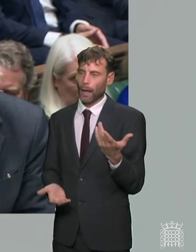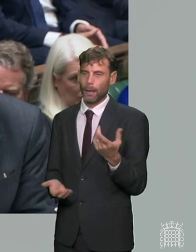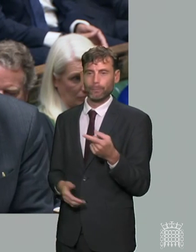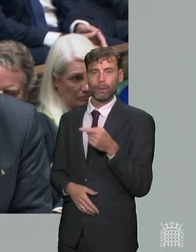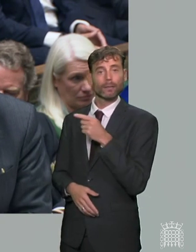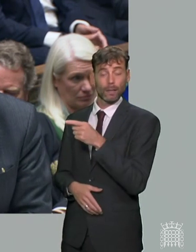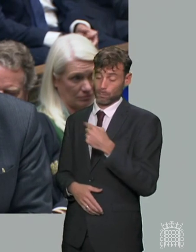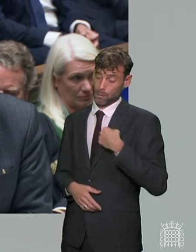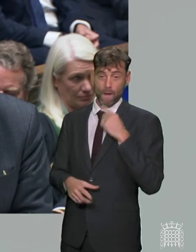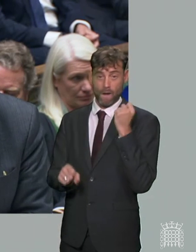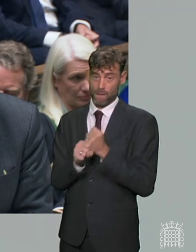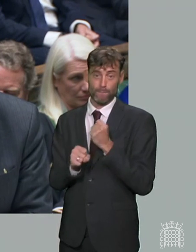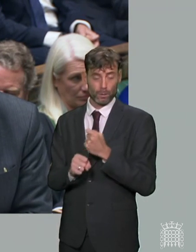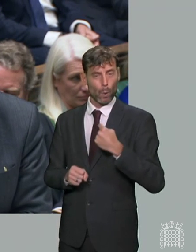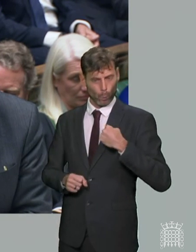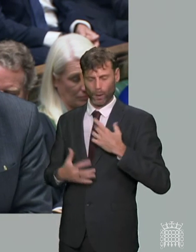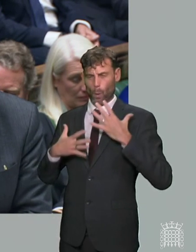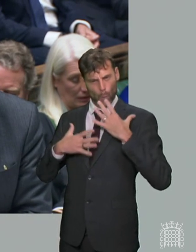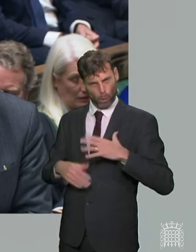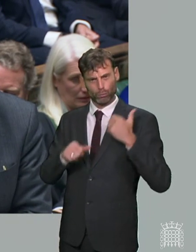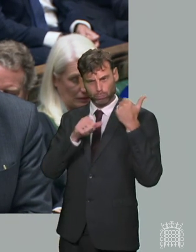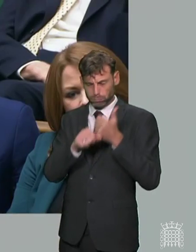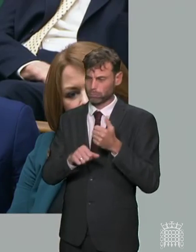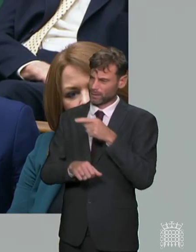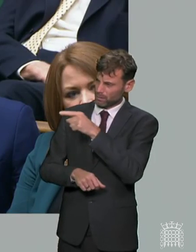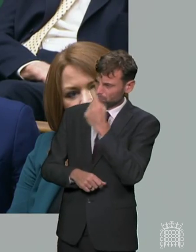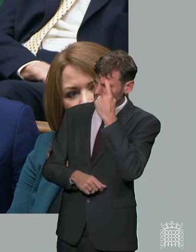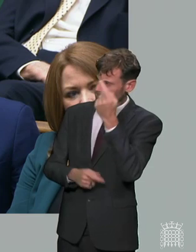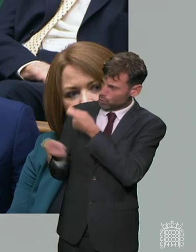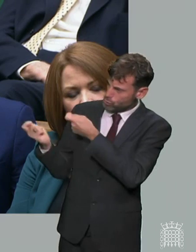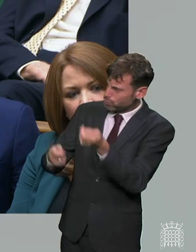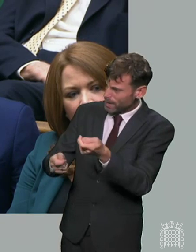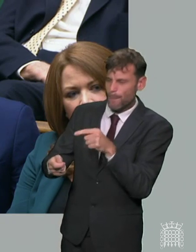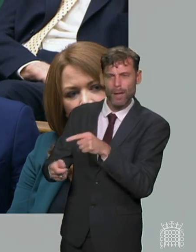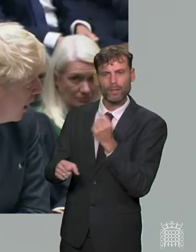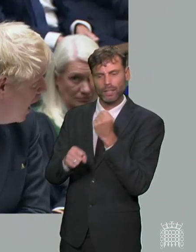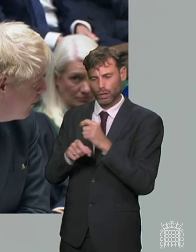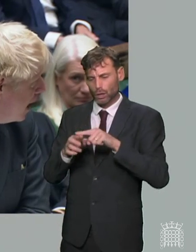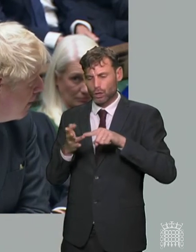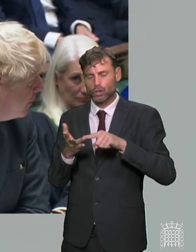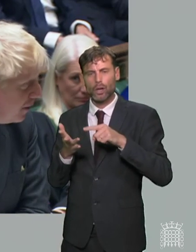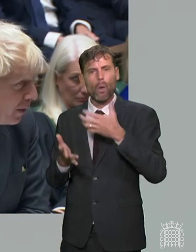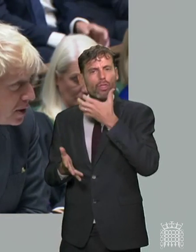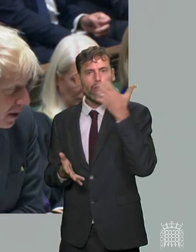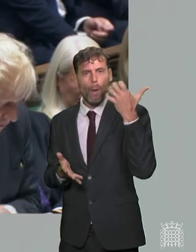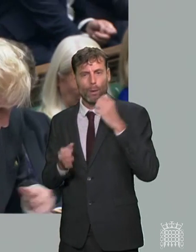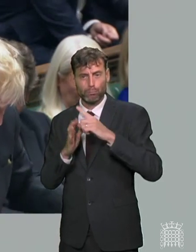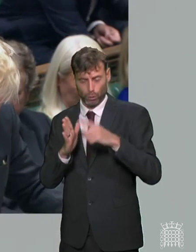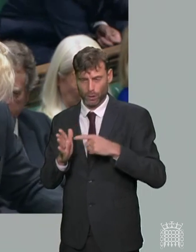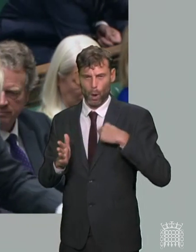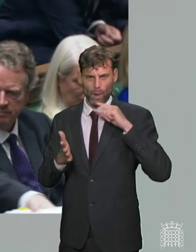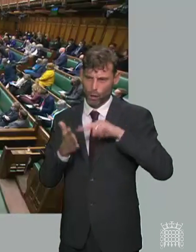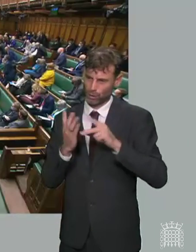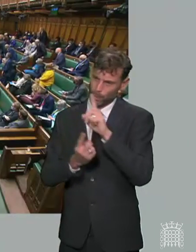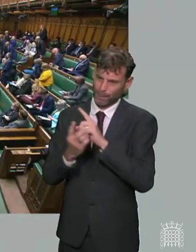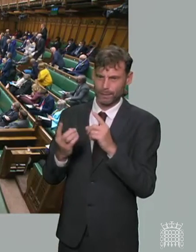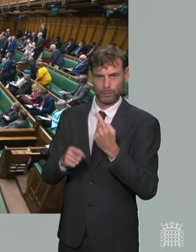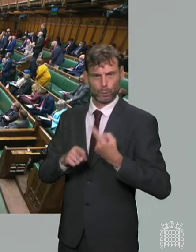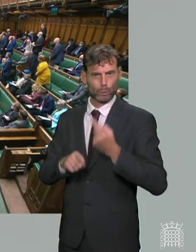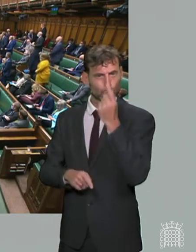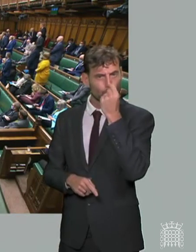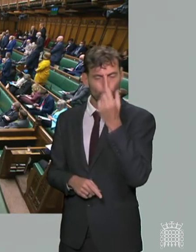The Government are very much interested in what my honourable Friend says about geothermal projects, so I will ensure that a meeting is arranged as soon as possible.